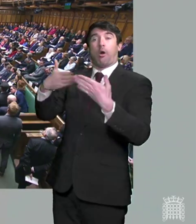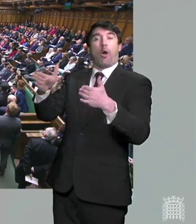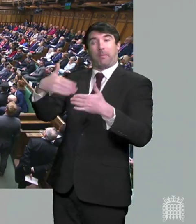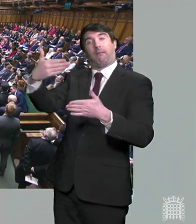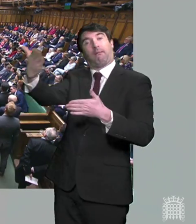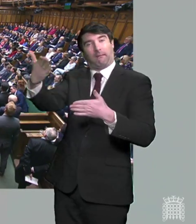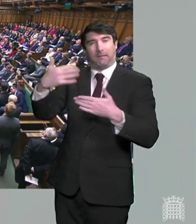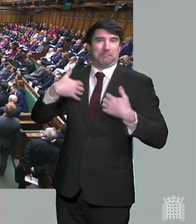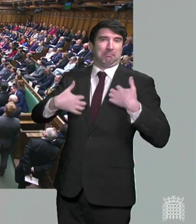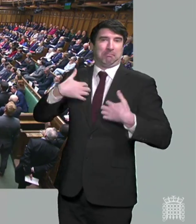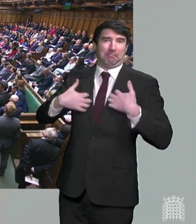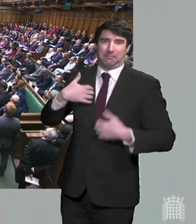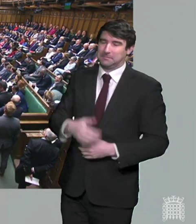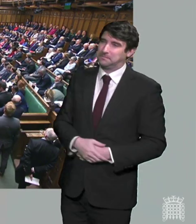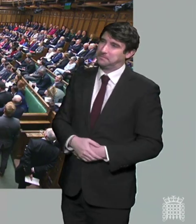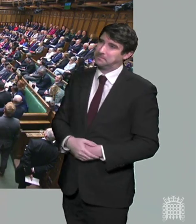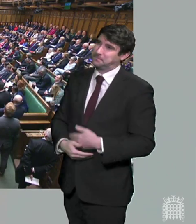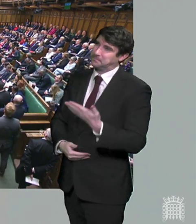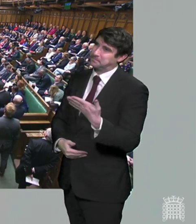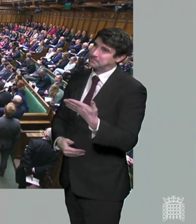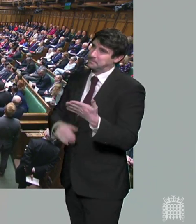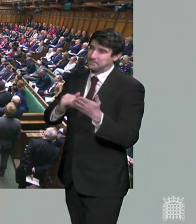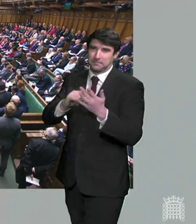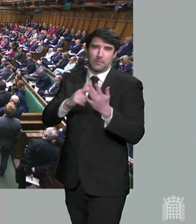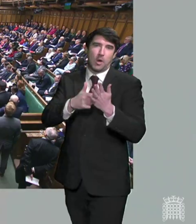We now come to the Leader of the Opposition.